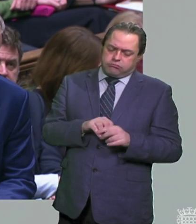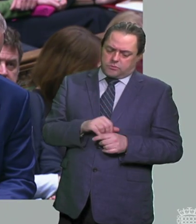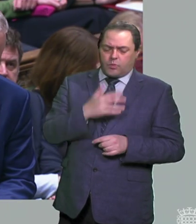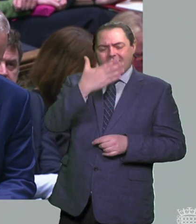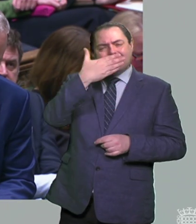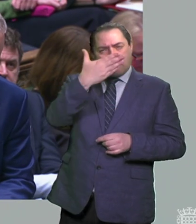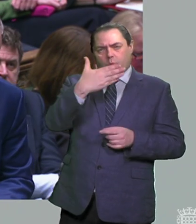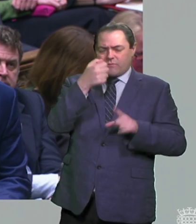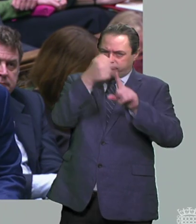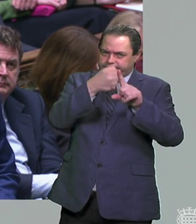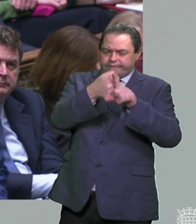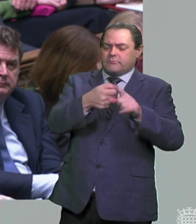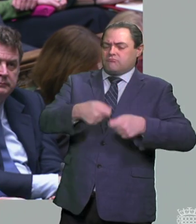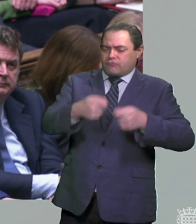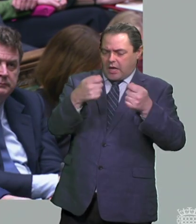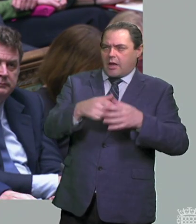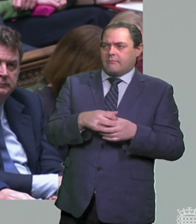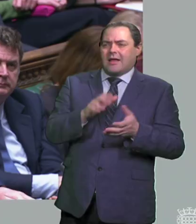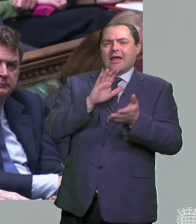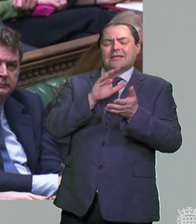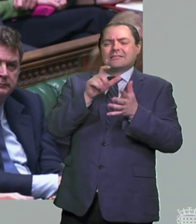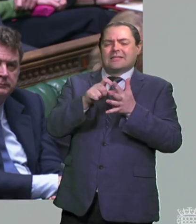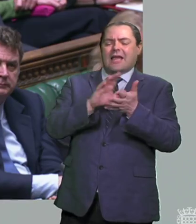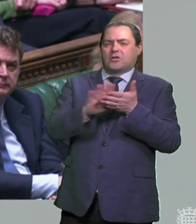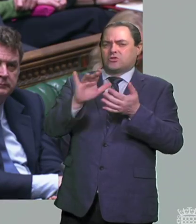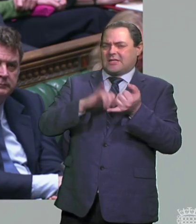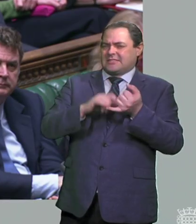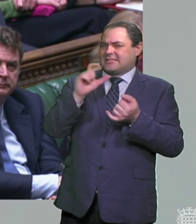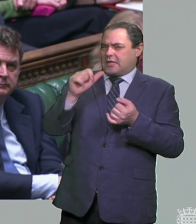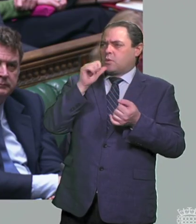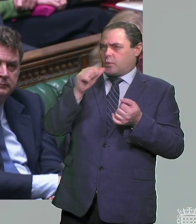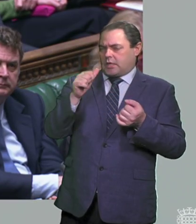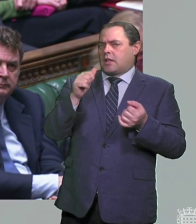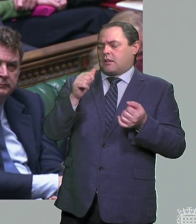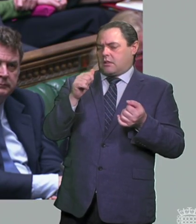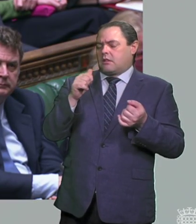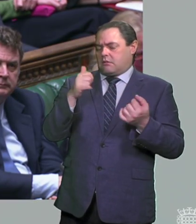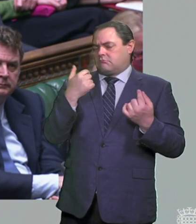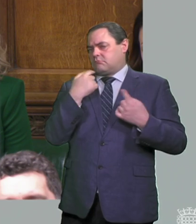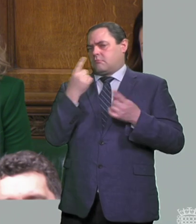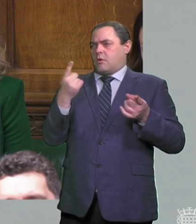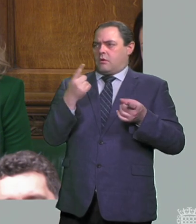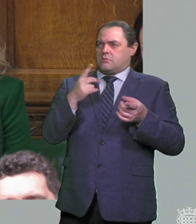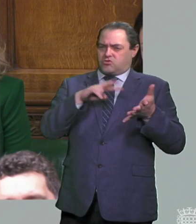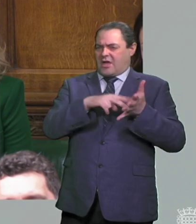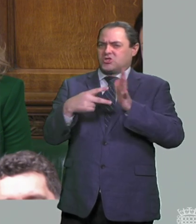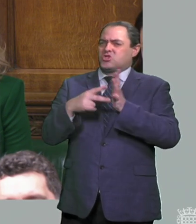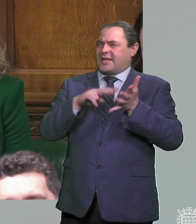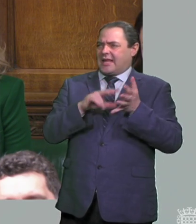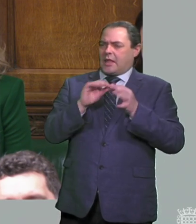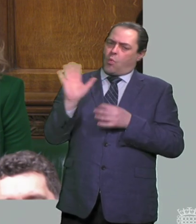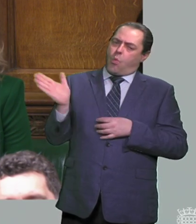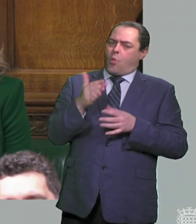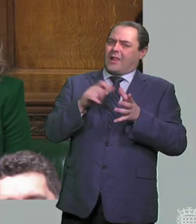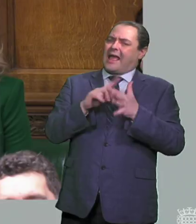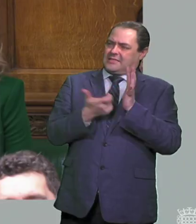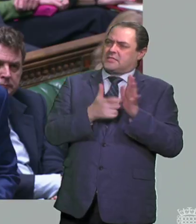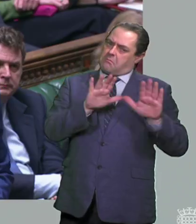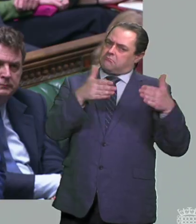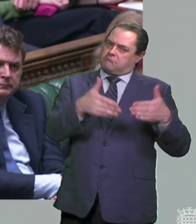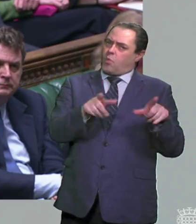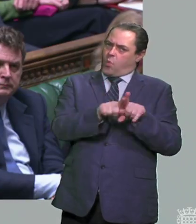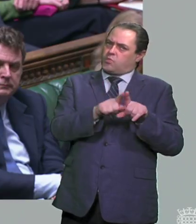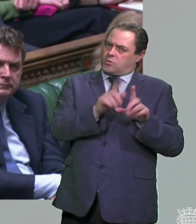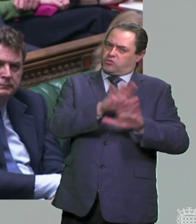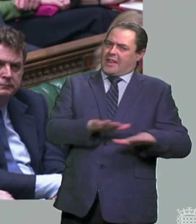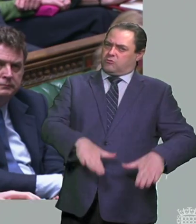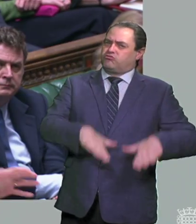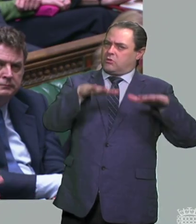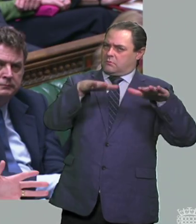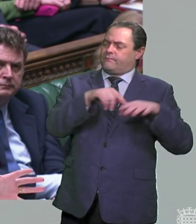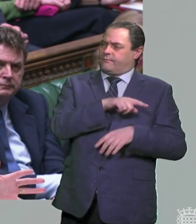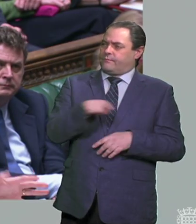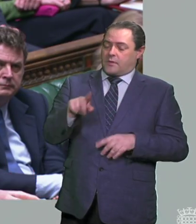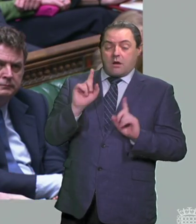I thank my honourable Friend for her work on this. The Department of Health and Social Care will publish a major conditions strategy to look at improving outcomes and experiences for all cancer patients, including children in particular.